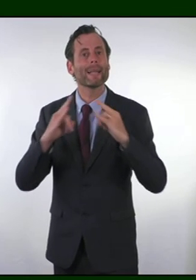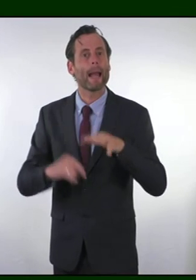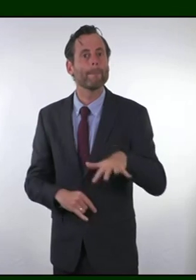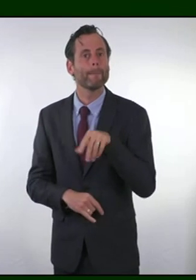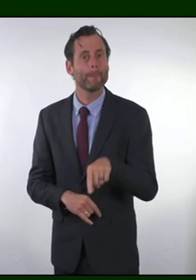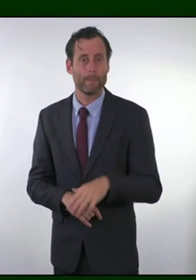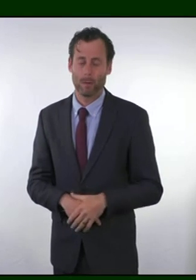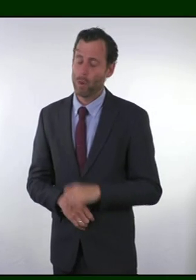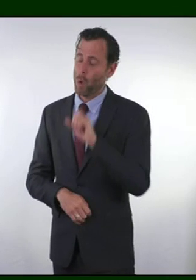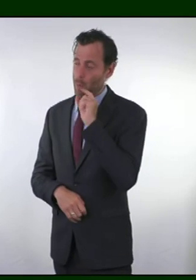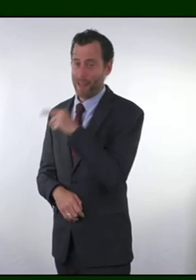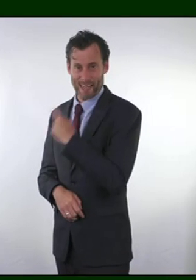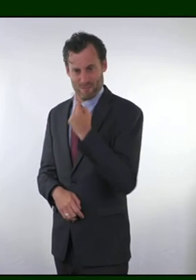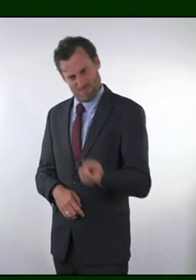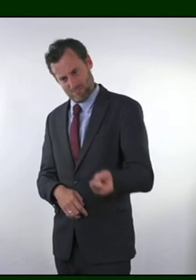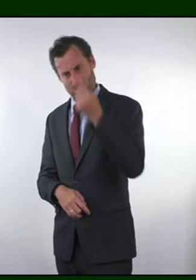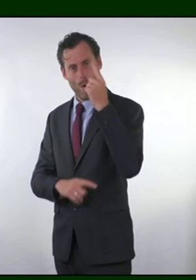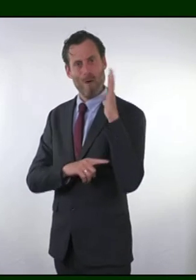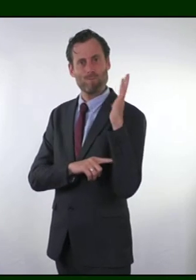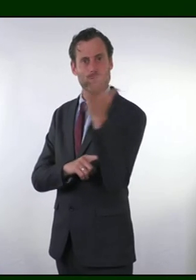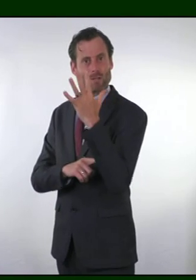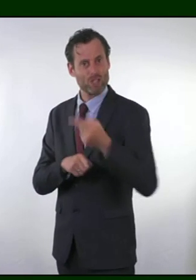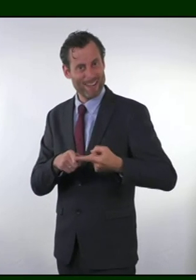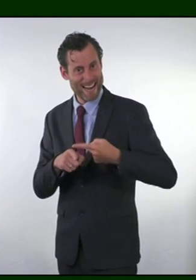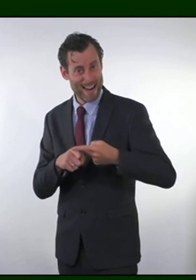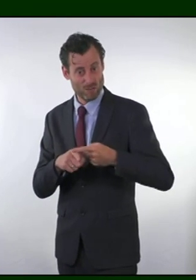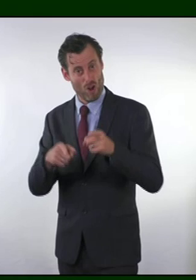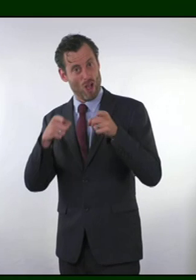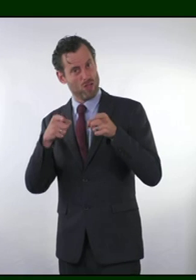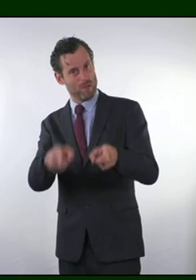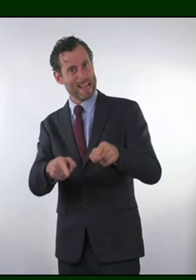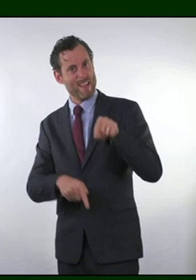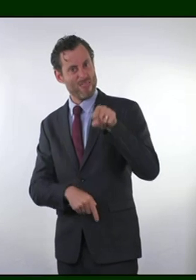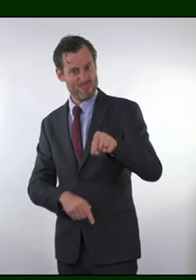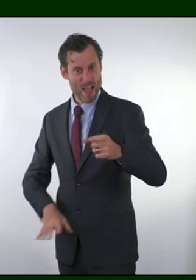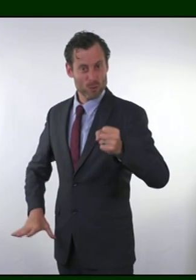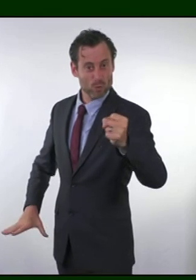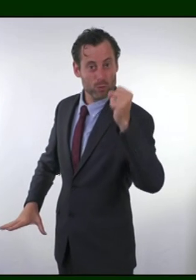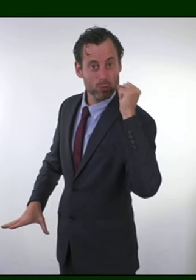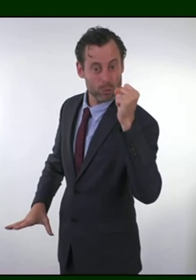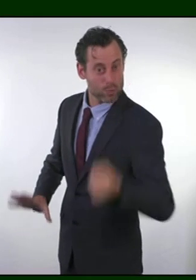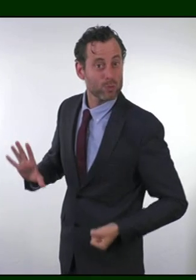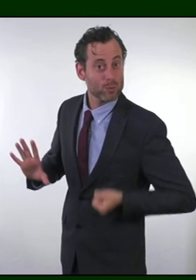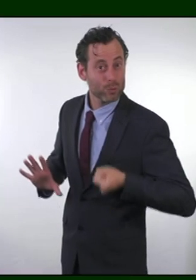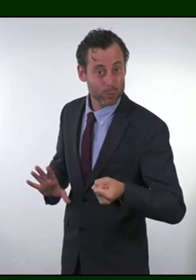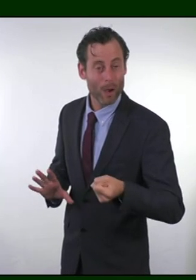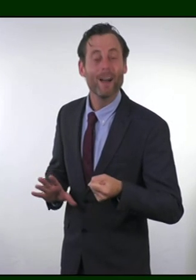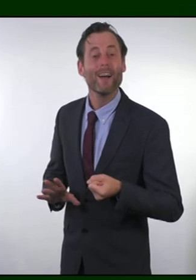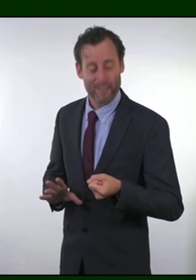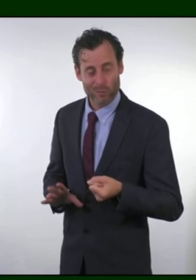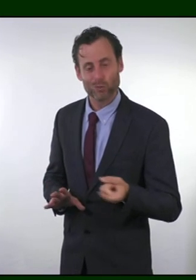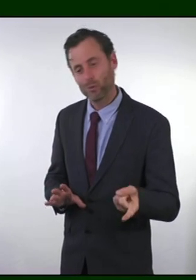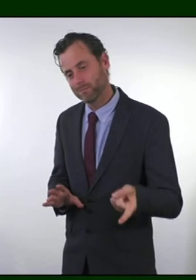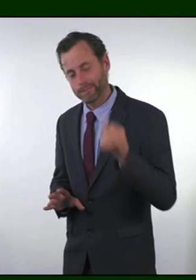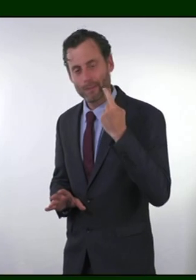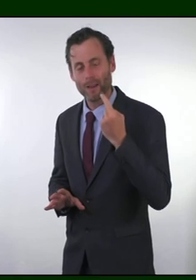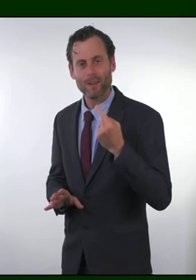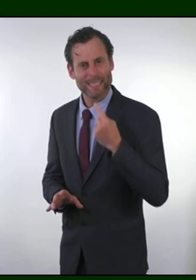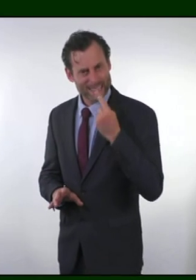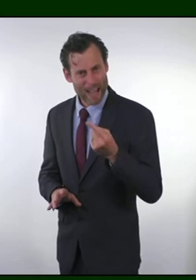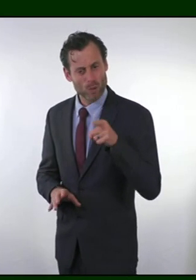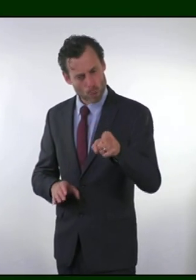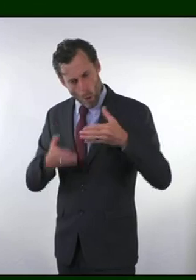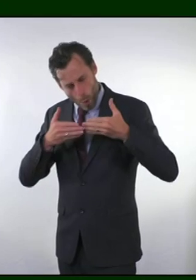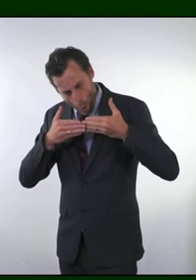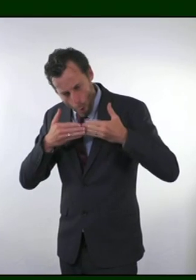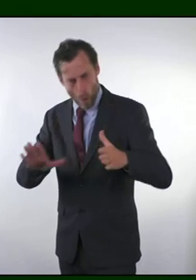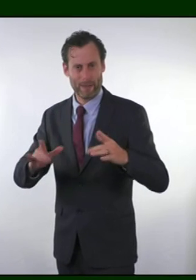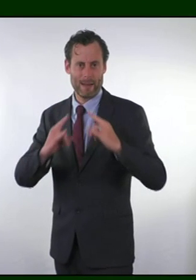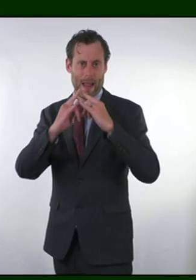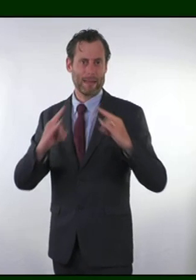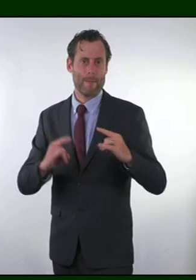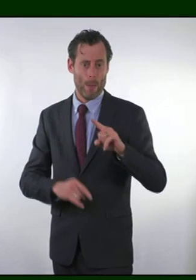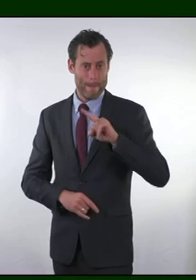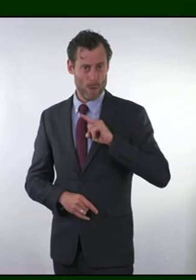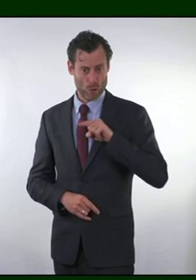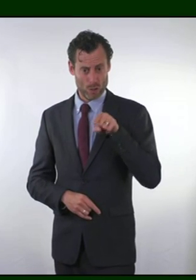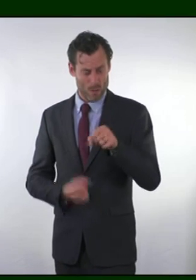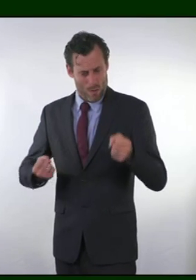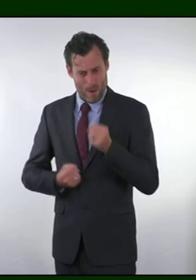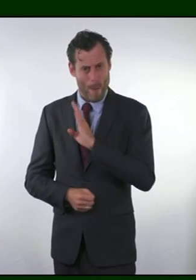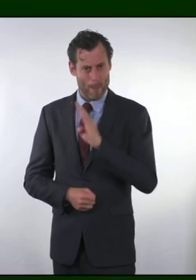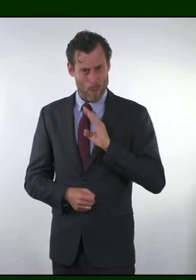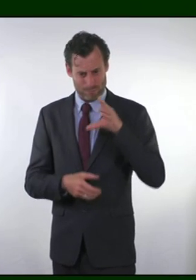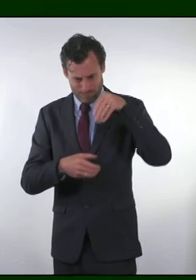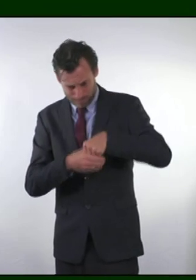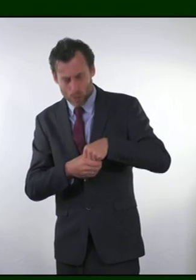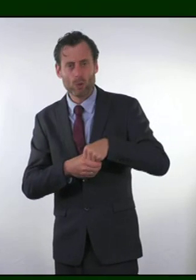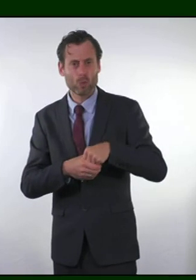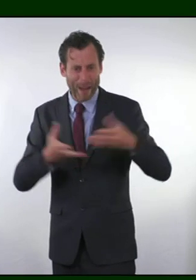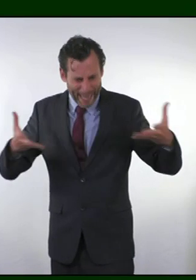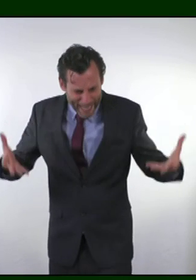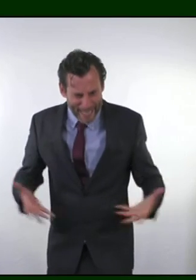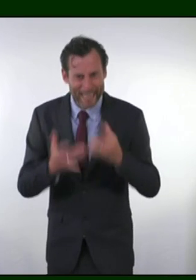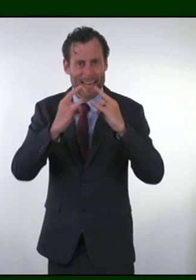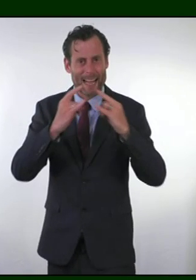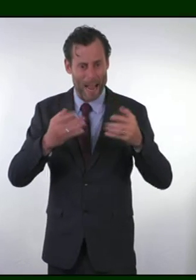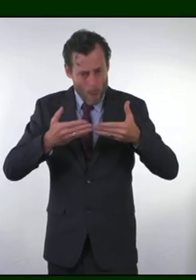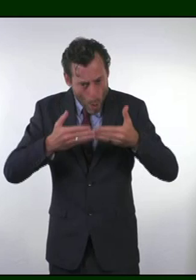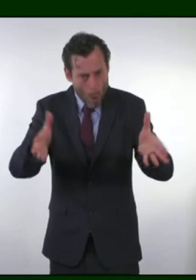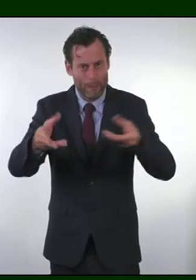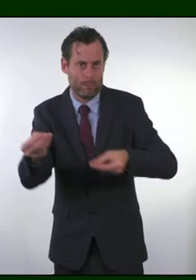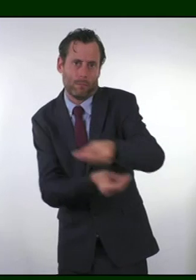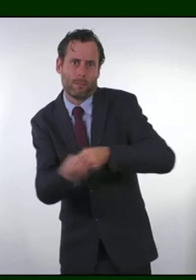Will he summon Forestry England, threaten it with the rough end of a pineapple and instruct it to use its position on the board and its substantial shareholding to get those campsites open?